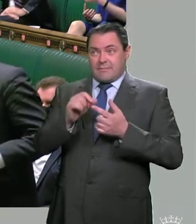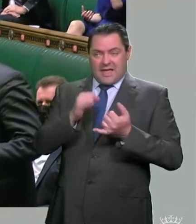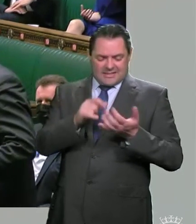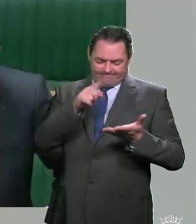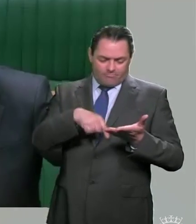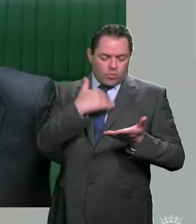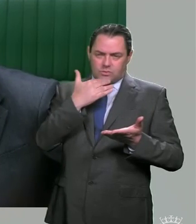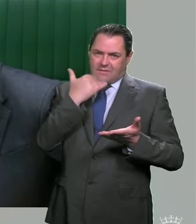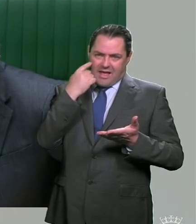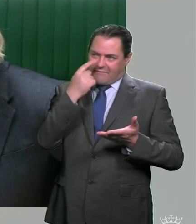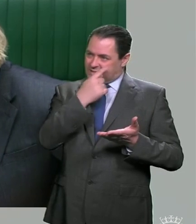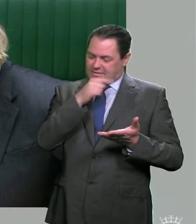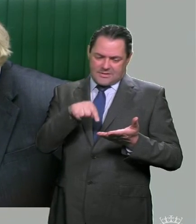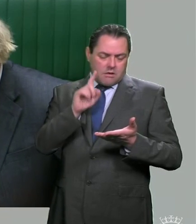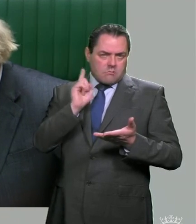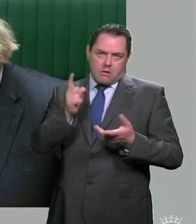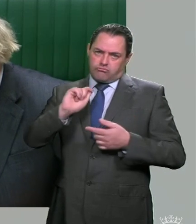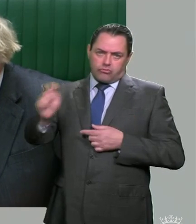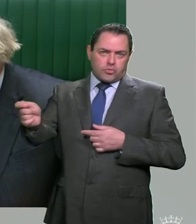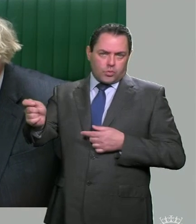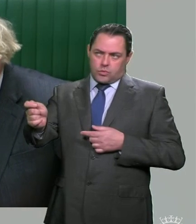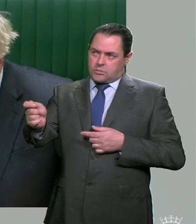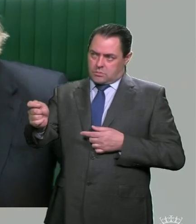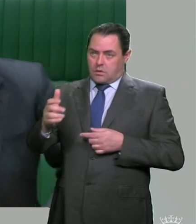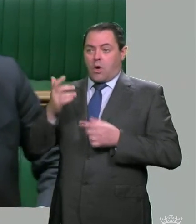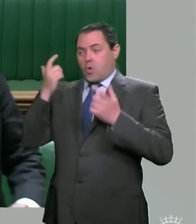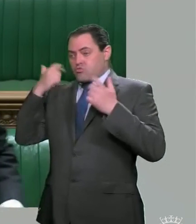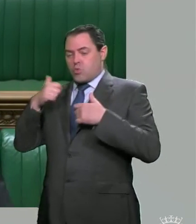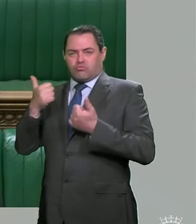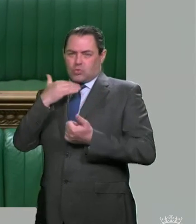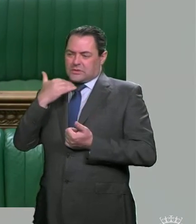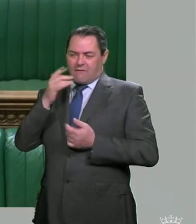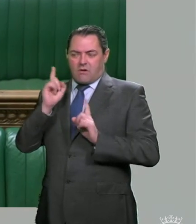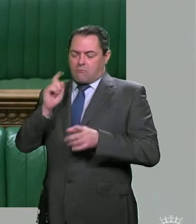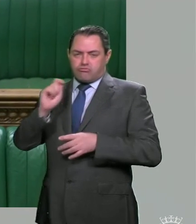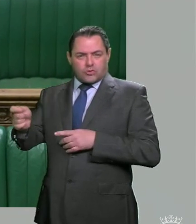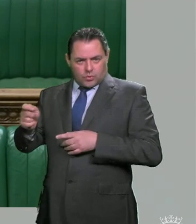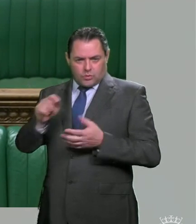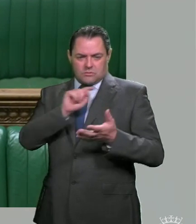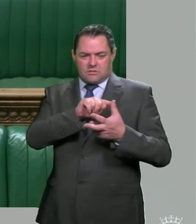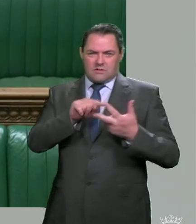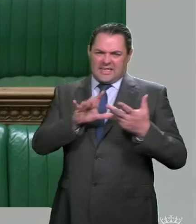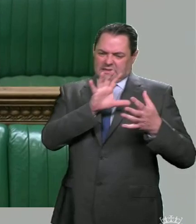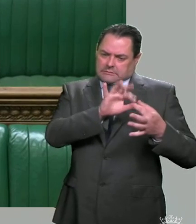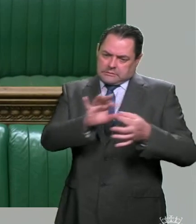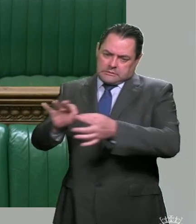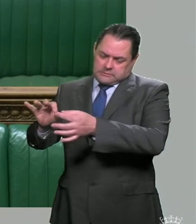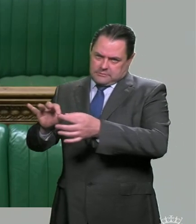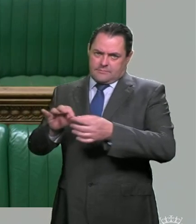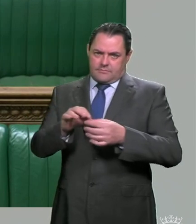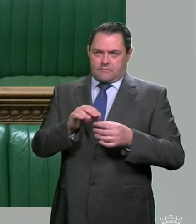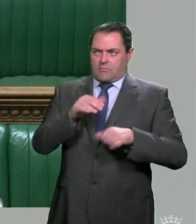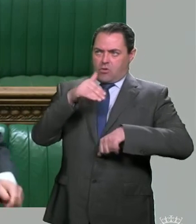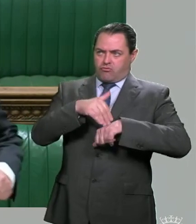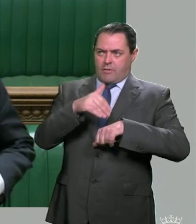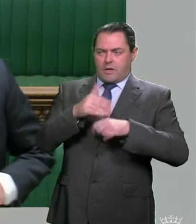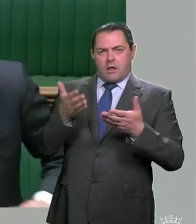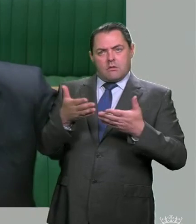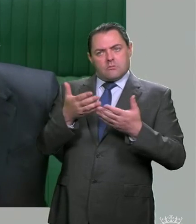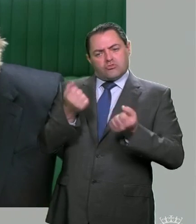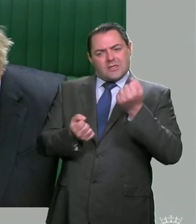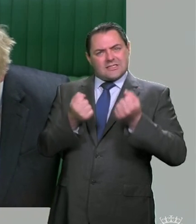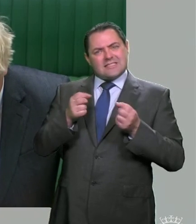Too often, those cases are not in a fit state when they come to court and there is not a good enough join up across the criminal justice system.